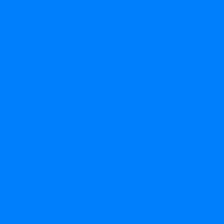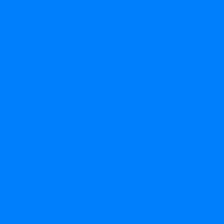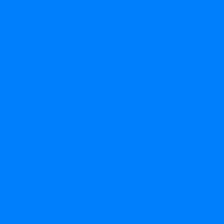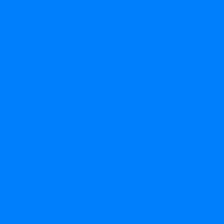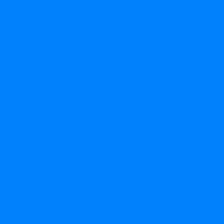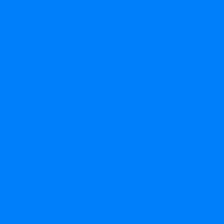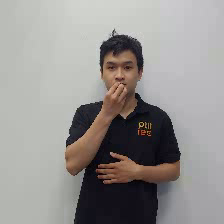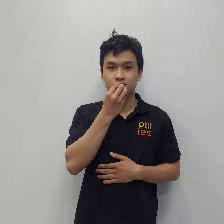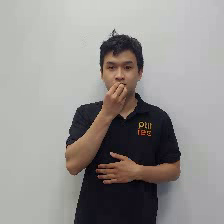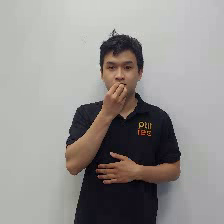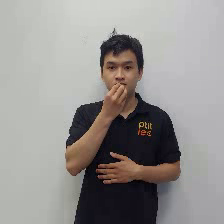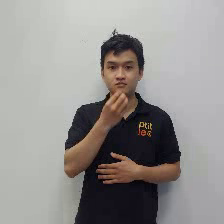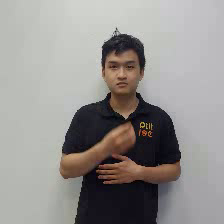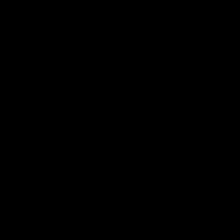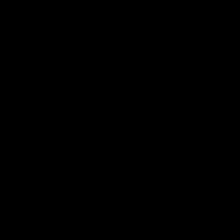Ăn